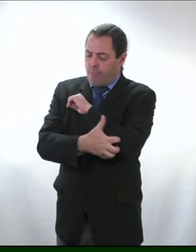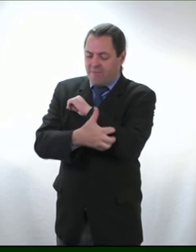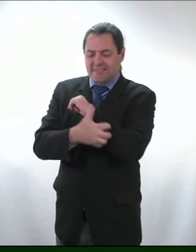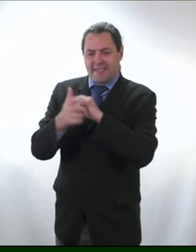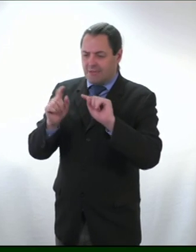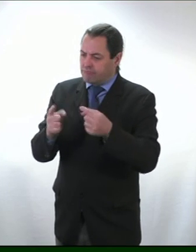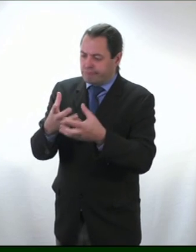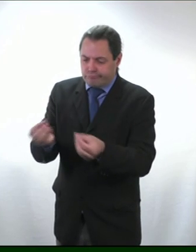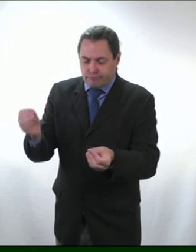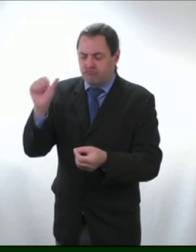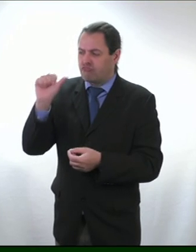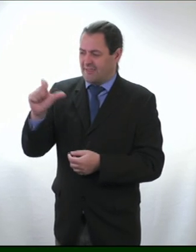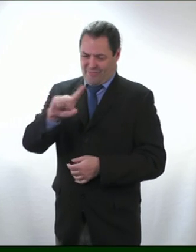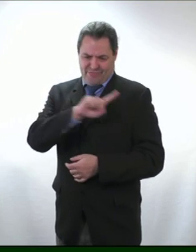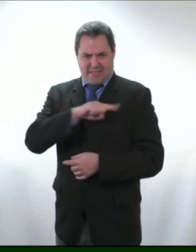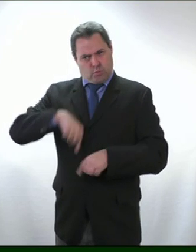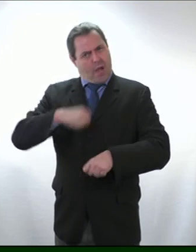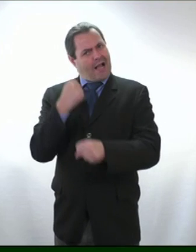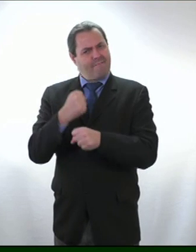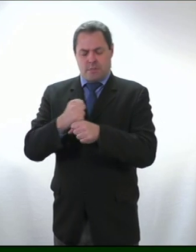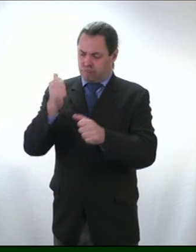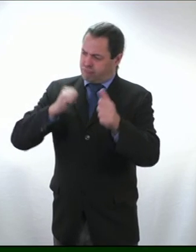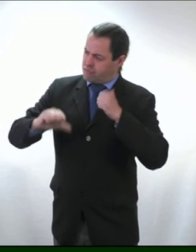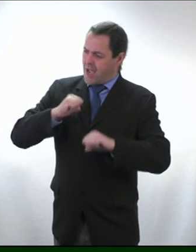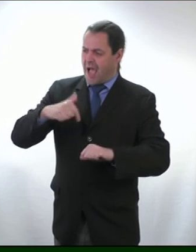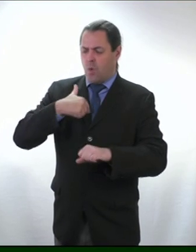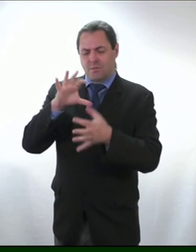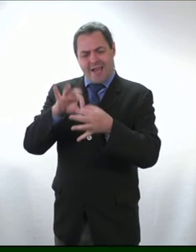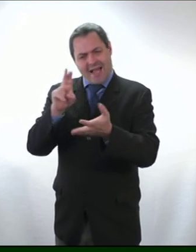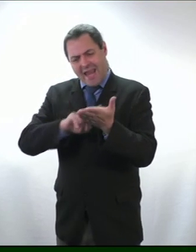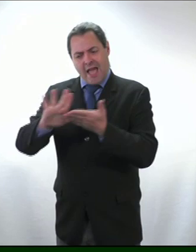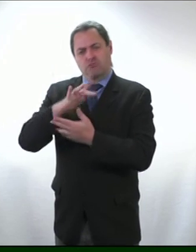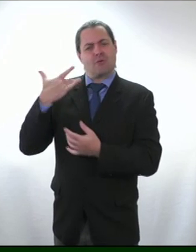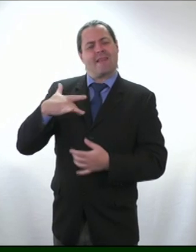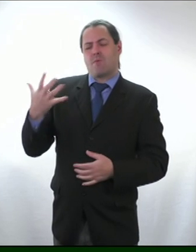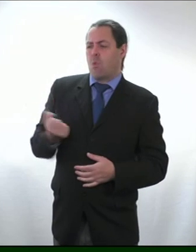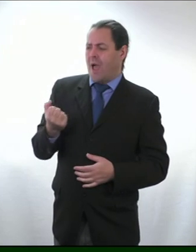That is why this Government are so proud of what we did with the national living wage.